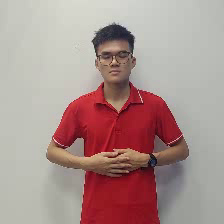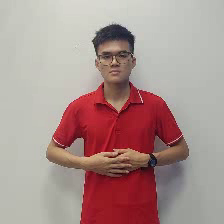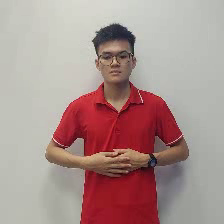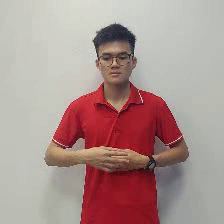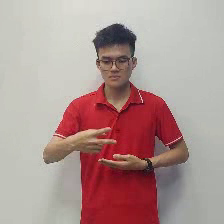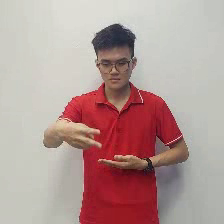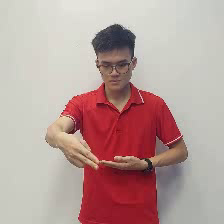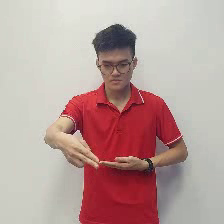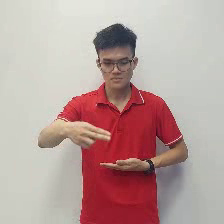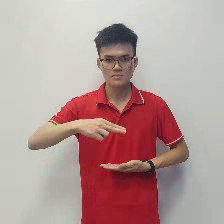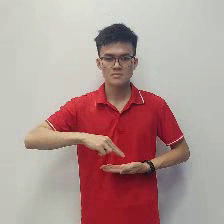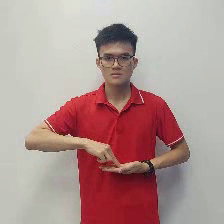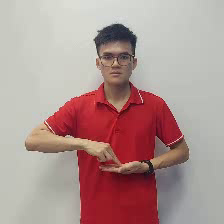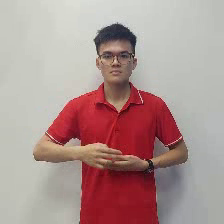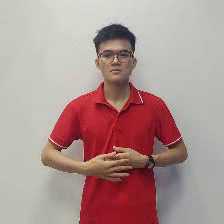Thức ăn